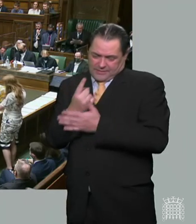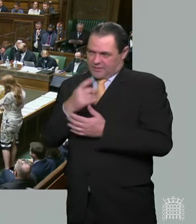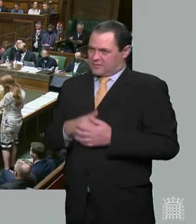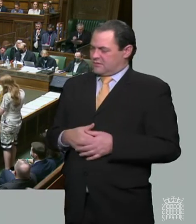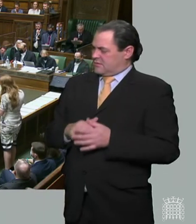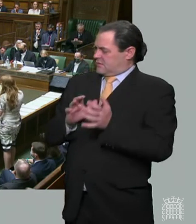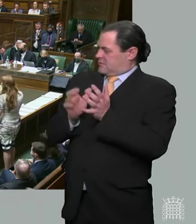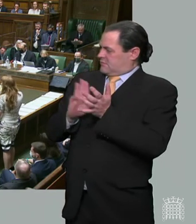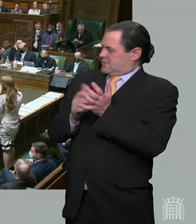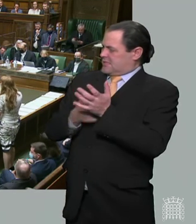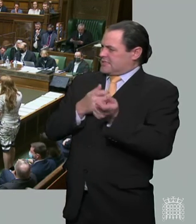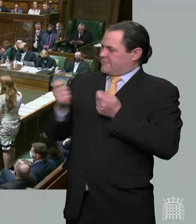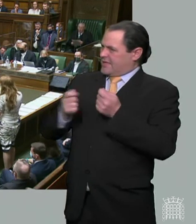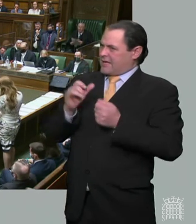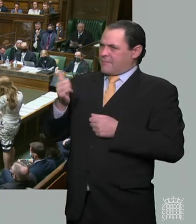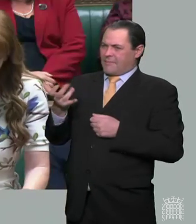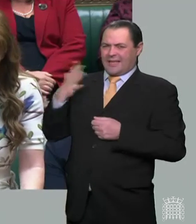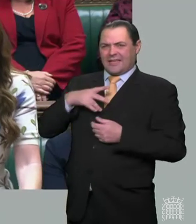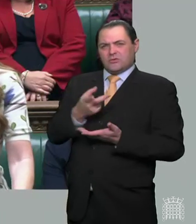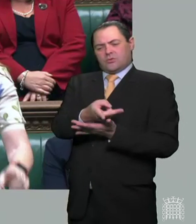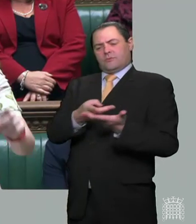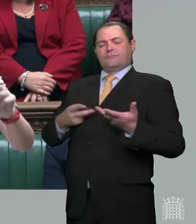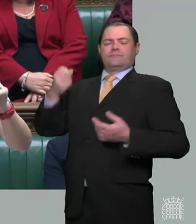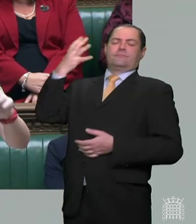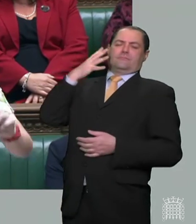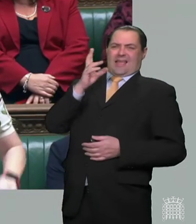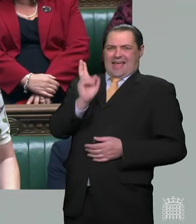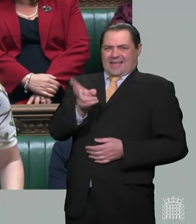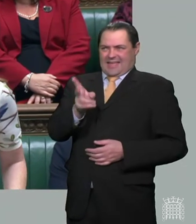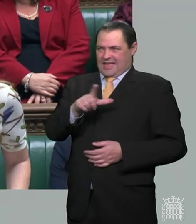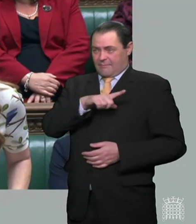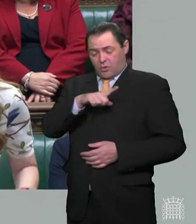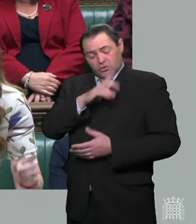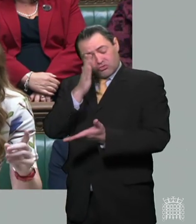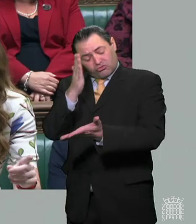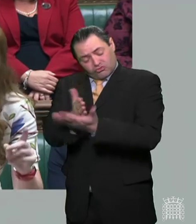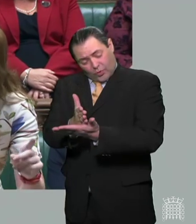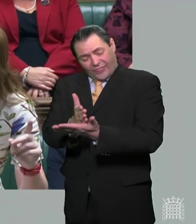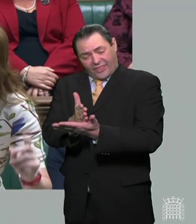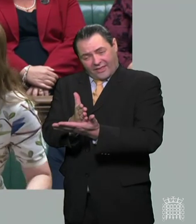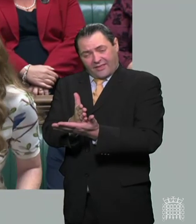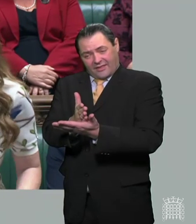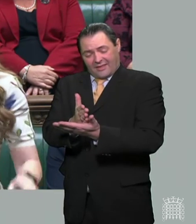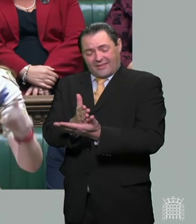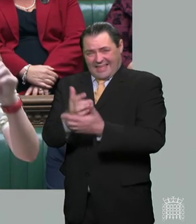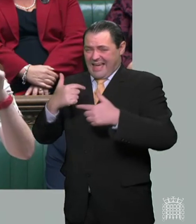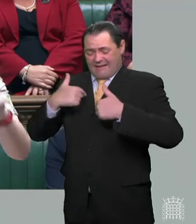Maybe the Deputy Prime Minister should go back to his sun lounger and let me take over.